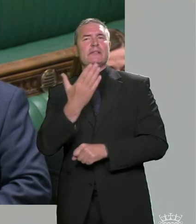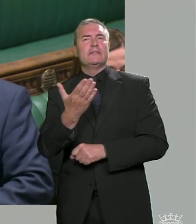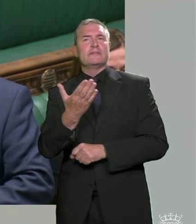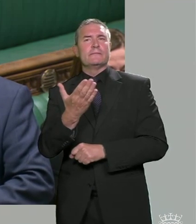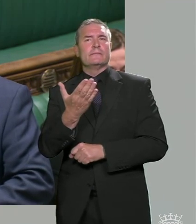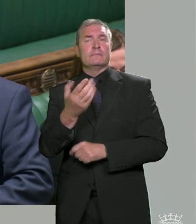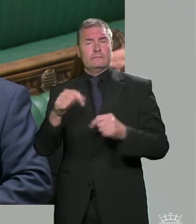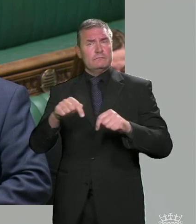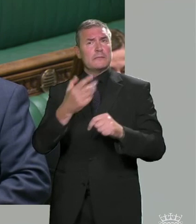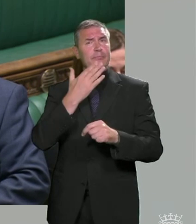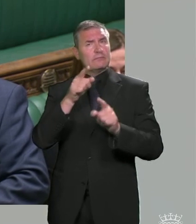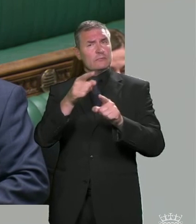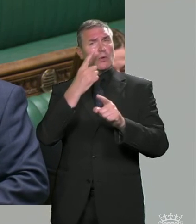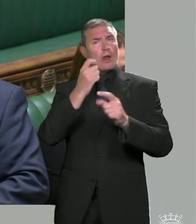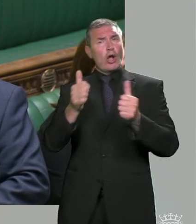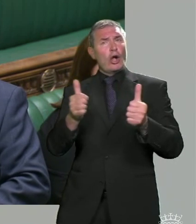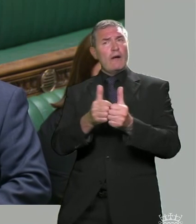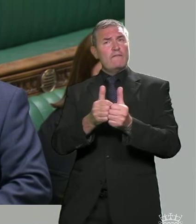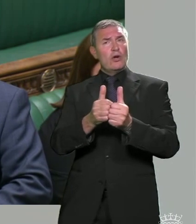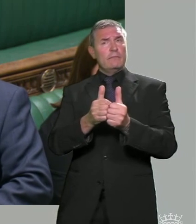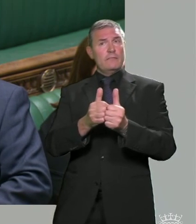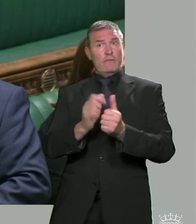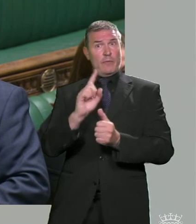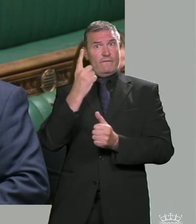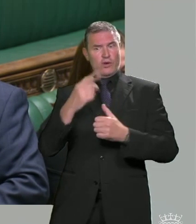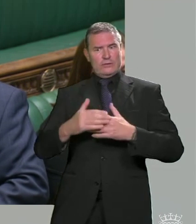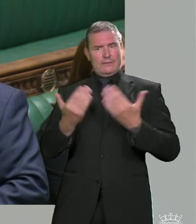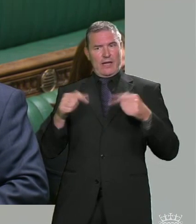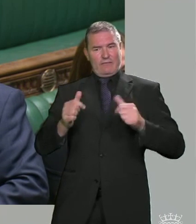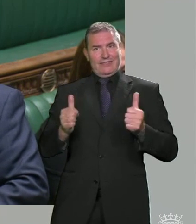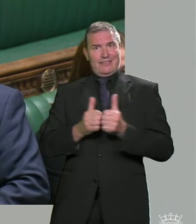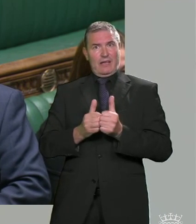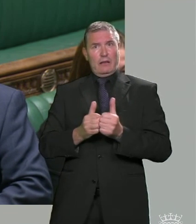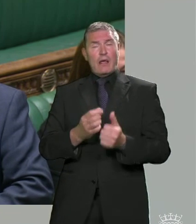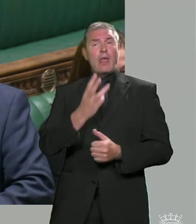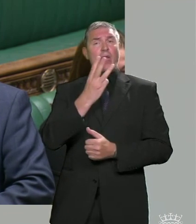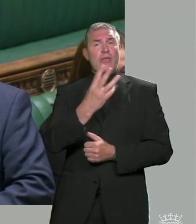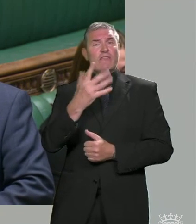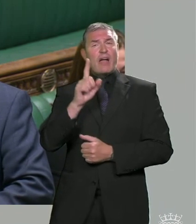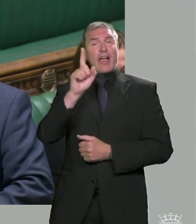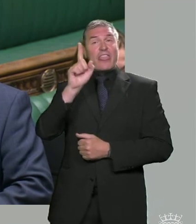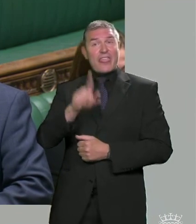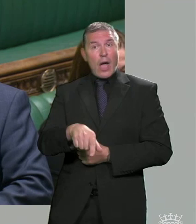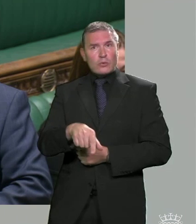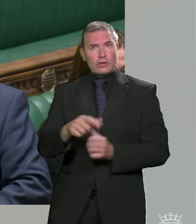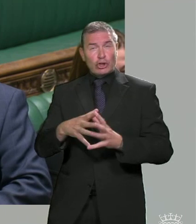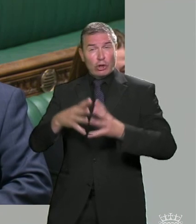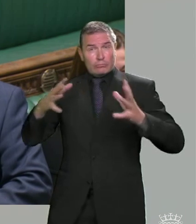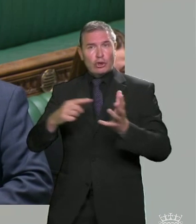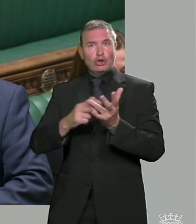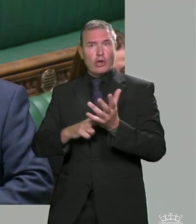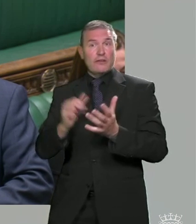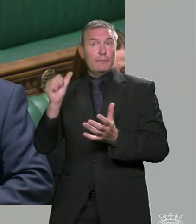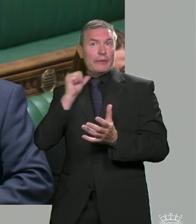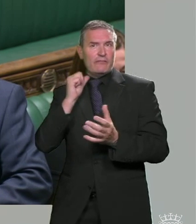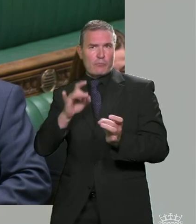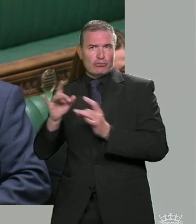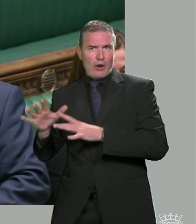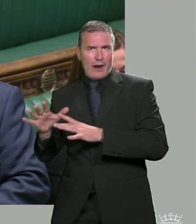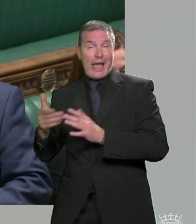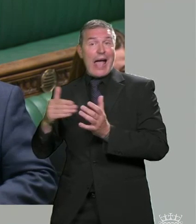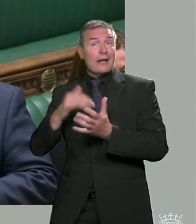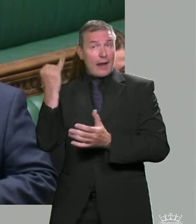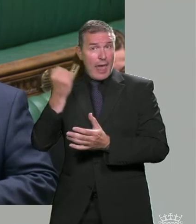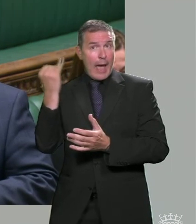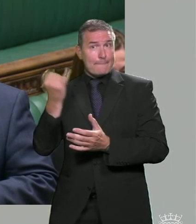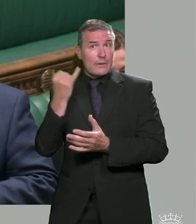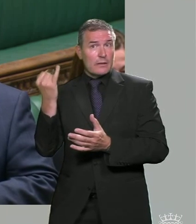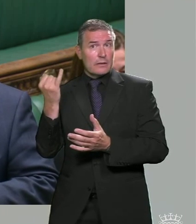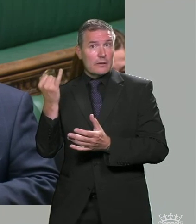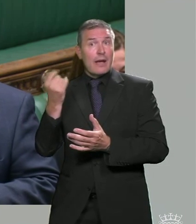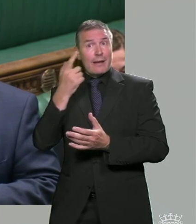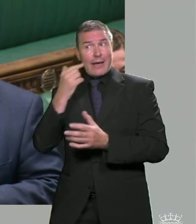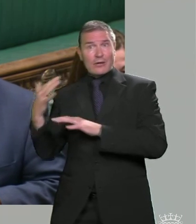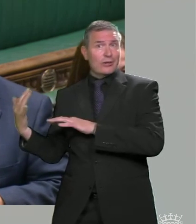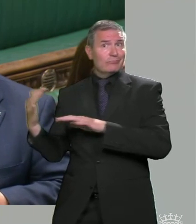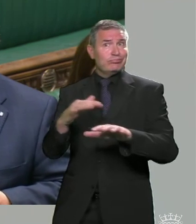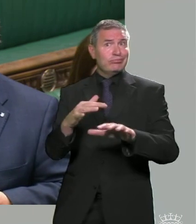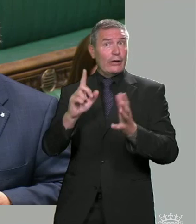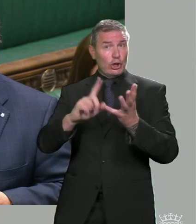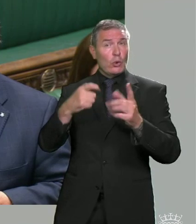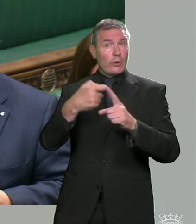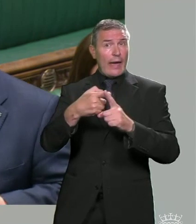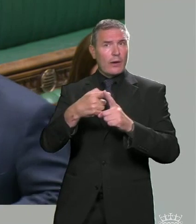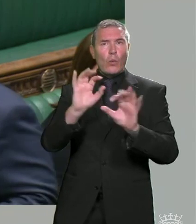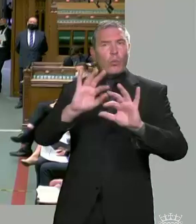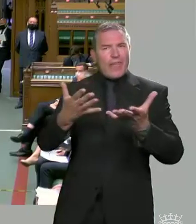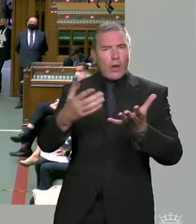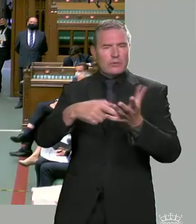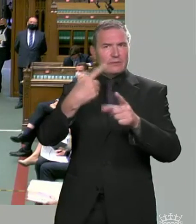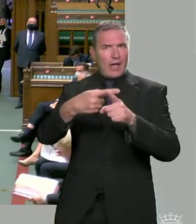Will the Prime Minister confirm that from day one of this deal, 35,000 tonnes of Australian beef, and 25,000 tonnes of Australian lamb will be free to flood the UK market, tariff free?